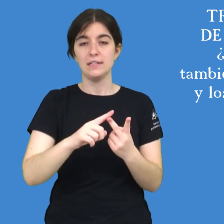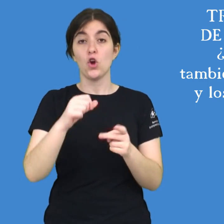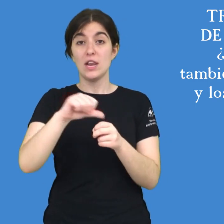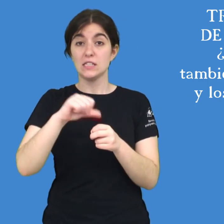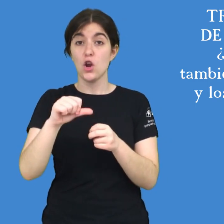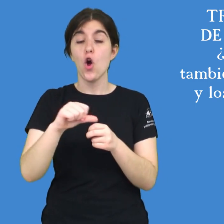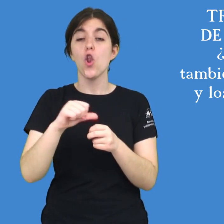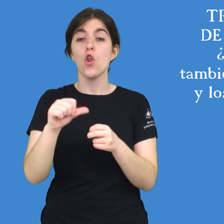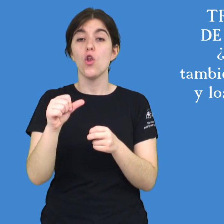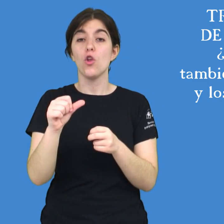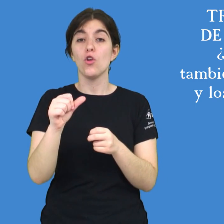colesterol